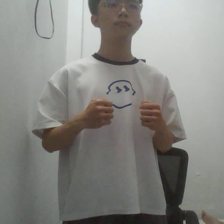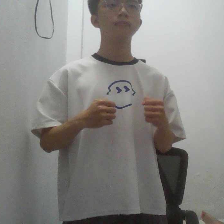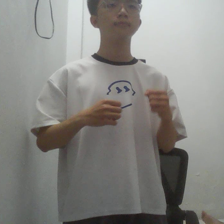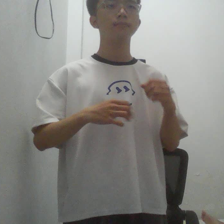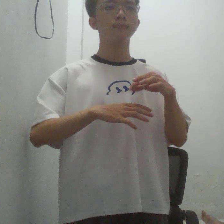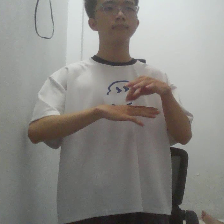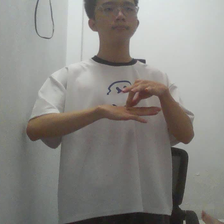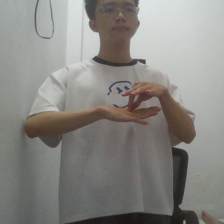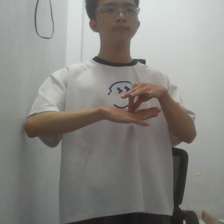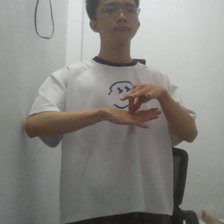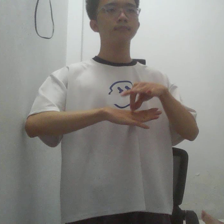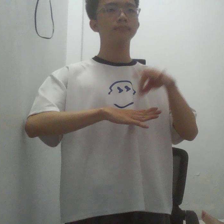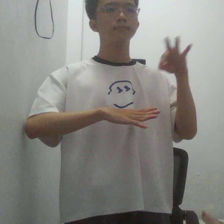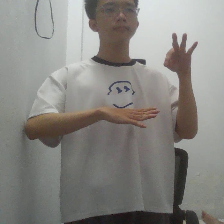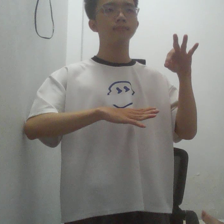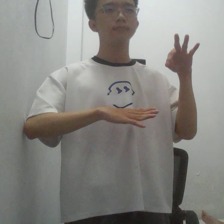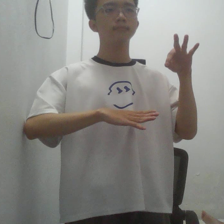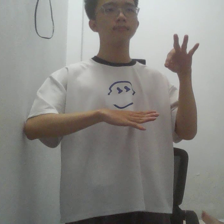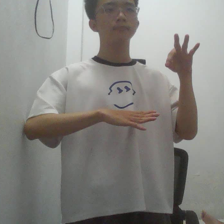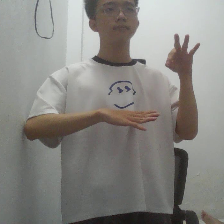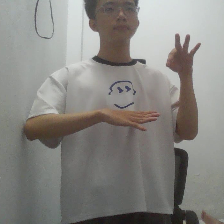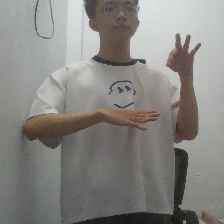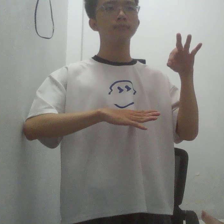tuan